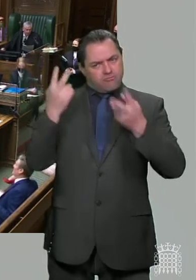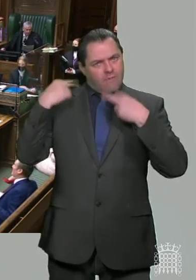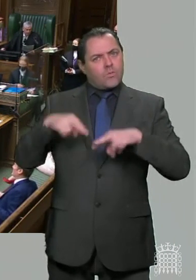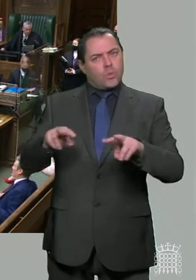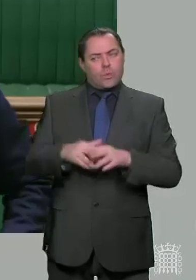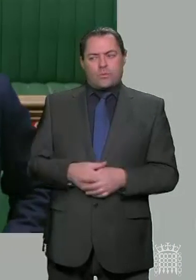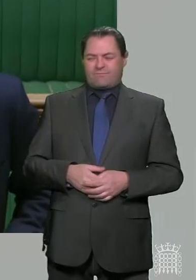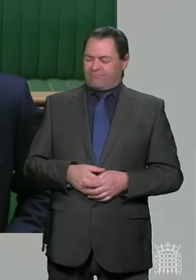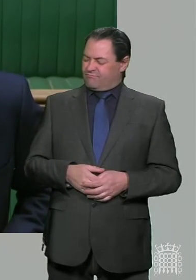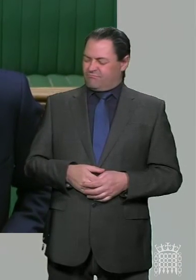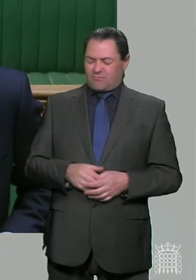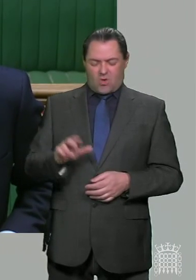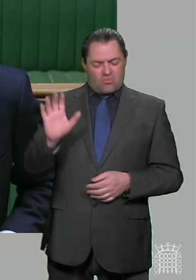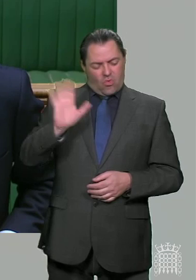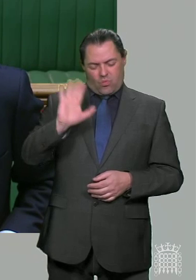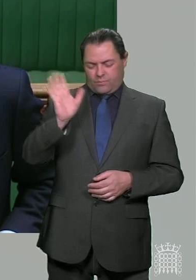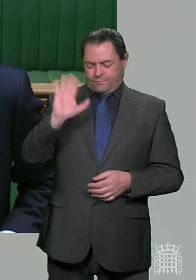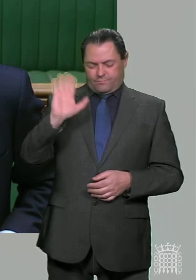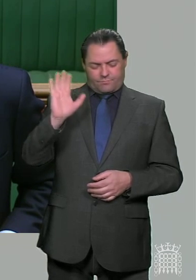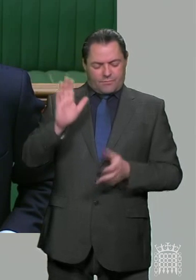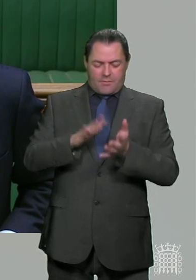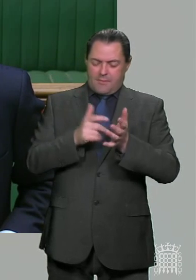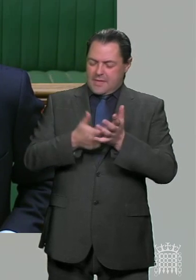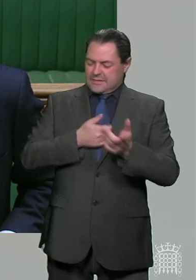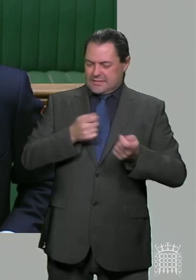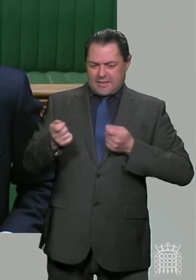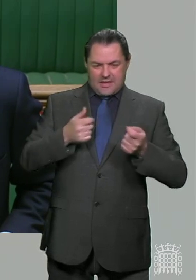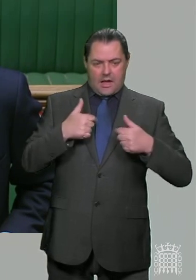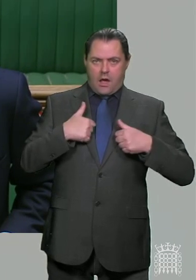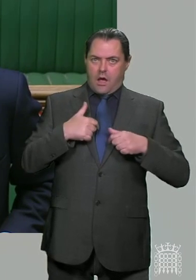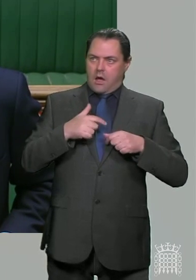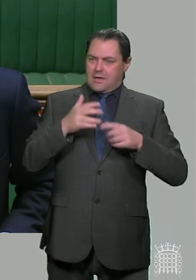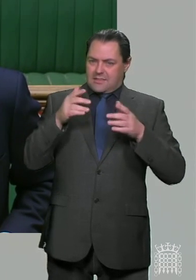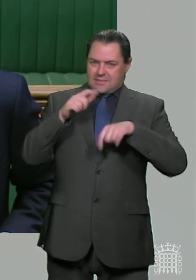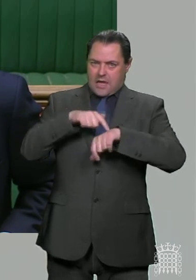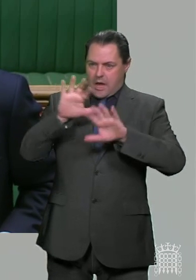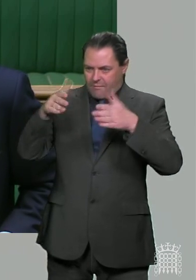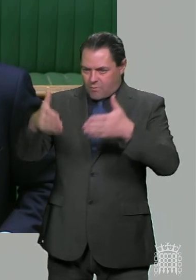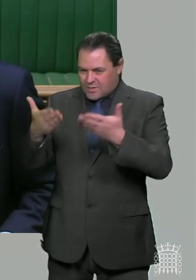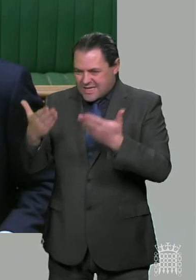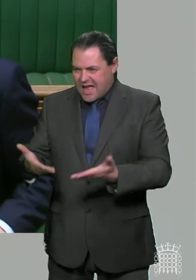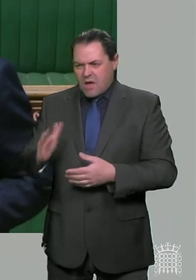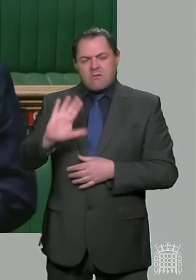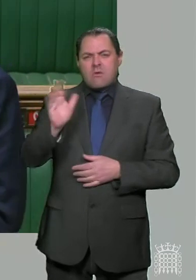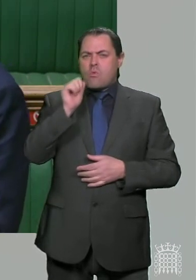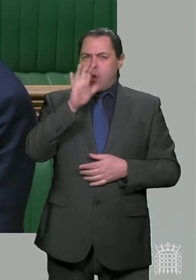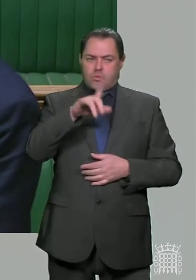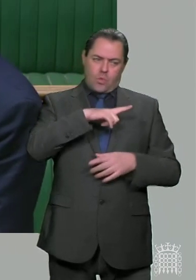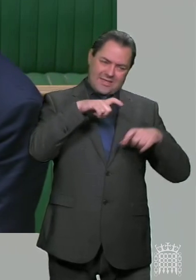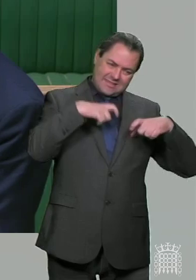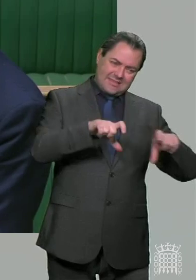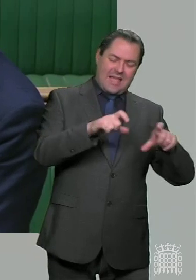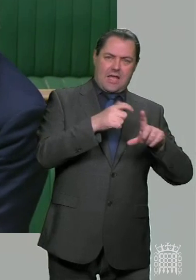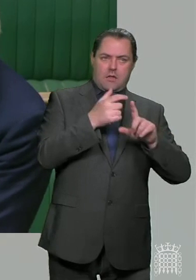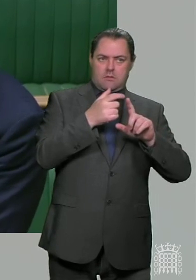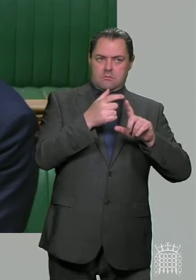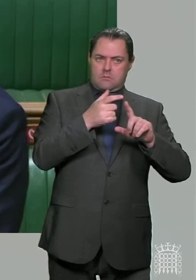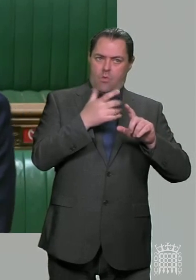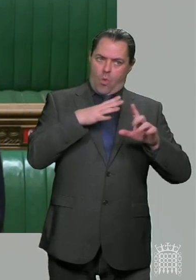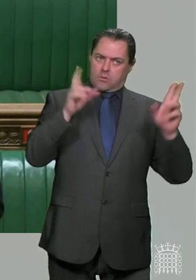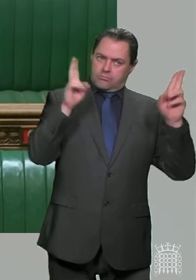No. As I have said before, I am not going to concentrate valuable official time on that now while we are still battling a pandemic.